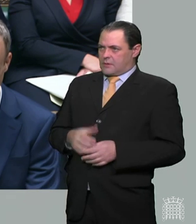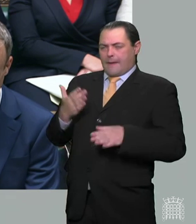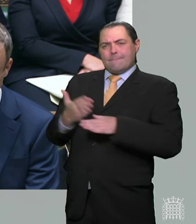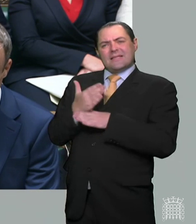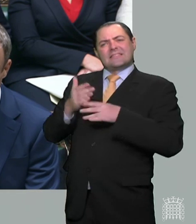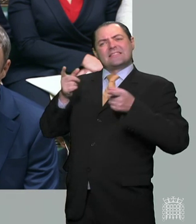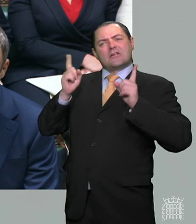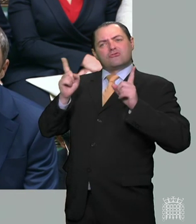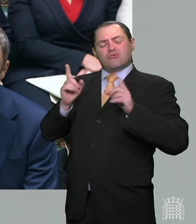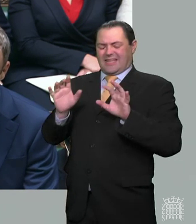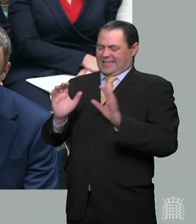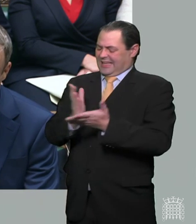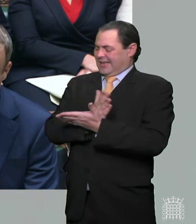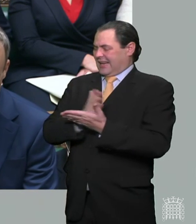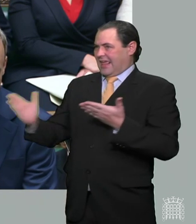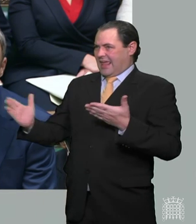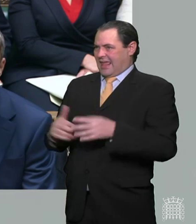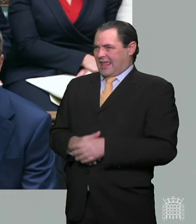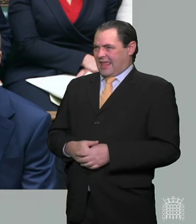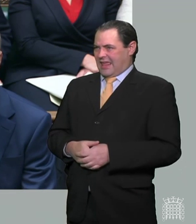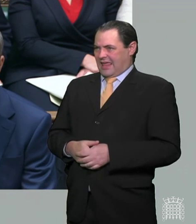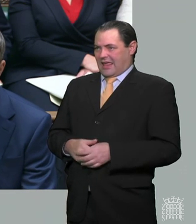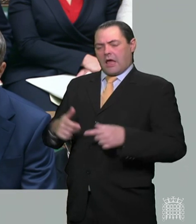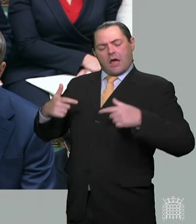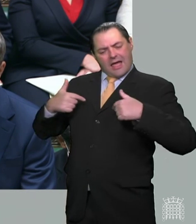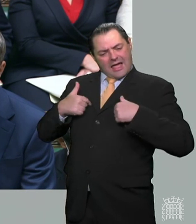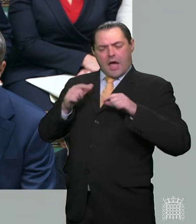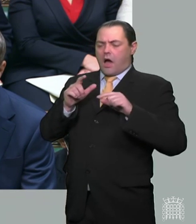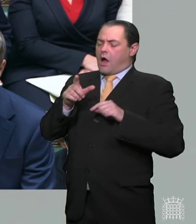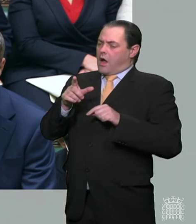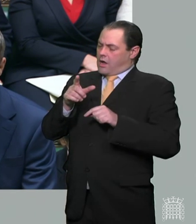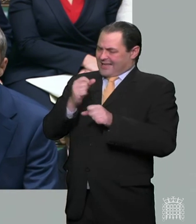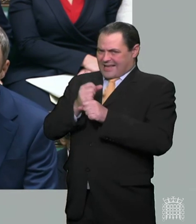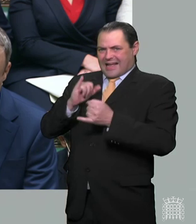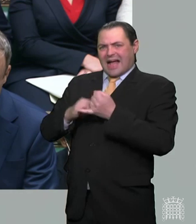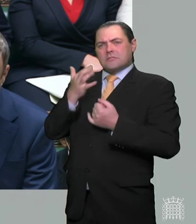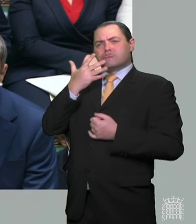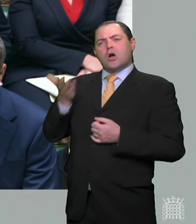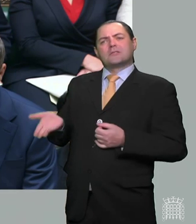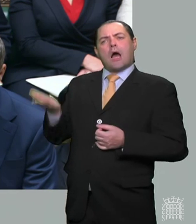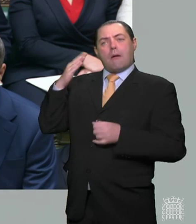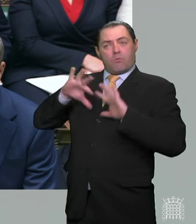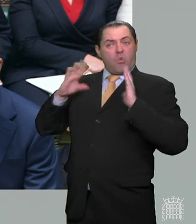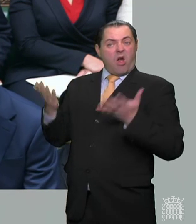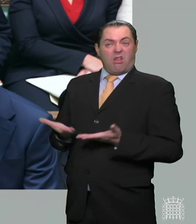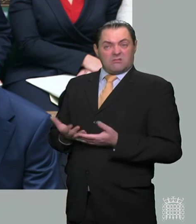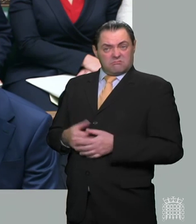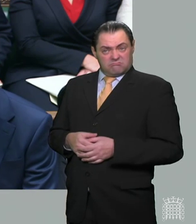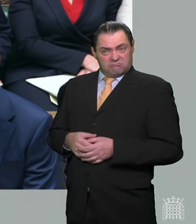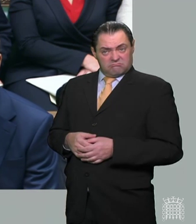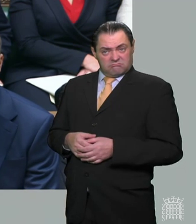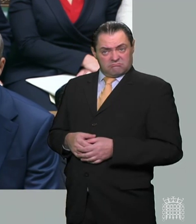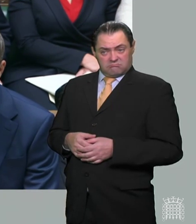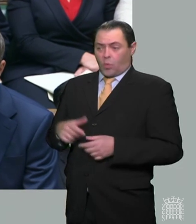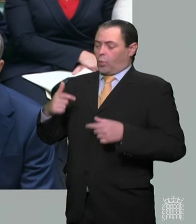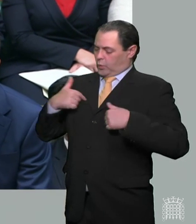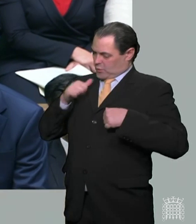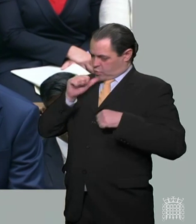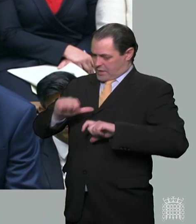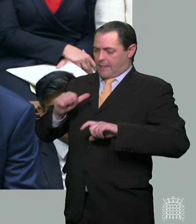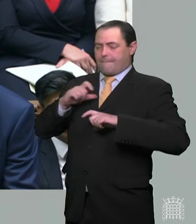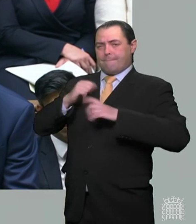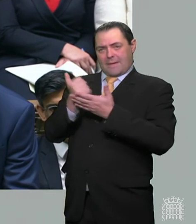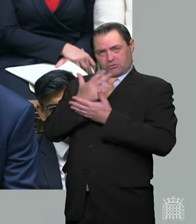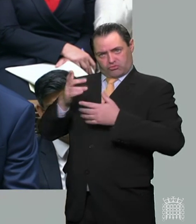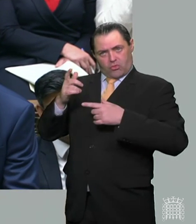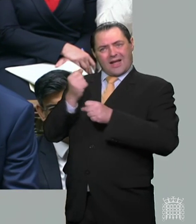The Business Secretary has been crystal clear: we have seen the challenge of wholesale gas prices rise all over the world, and we will maintain supply this year.